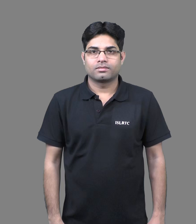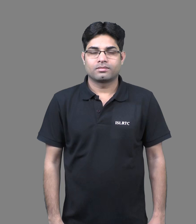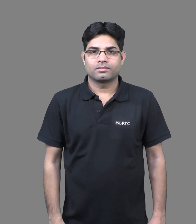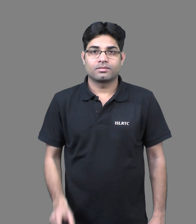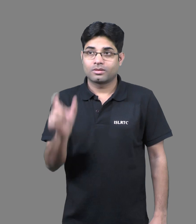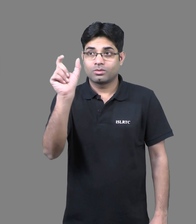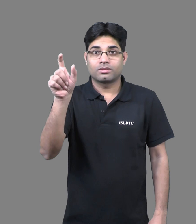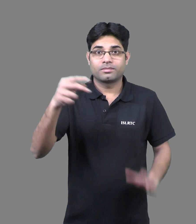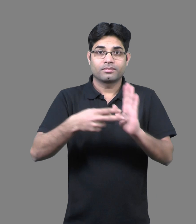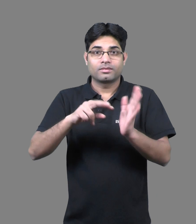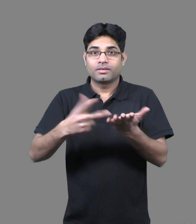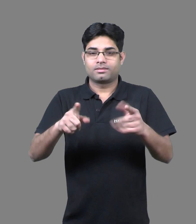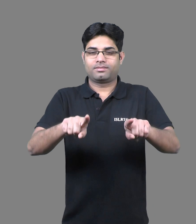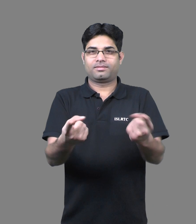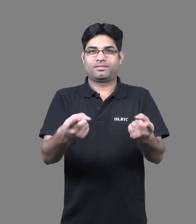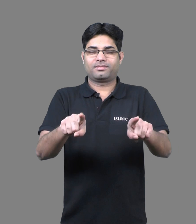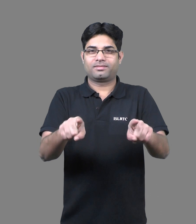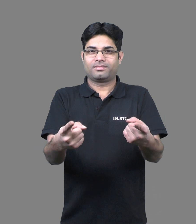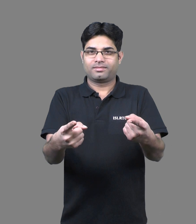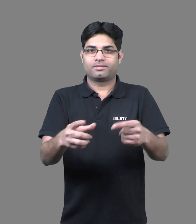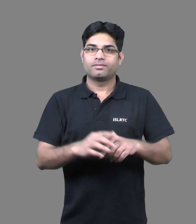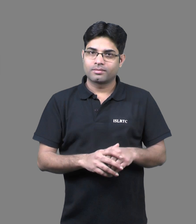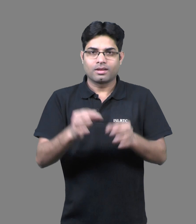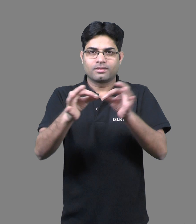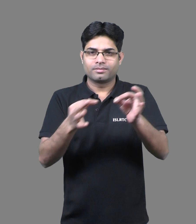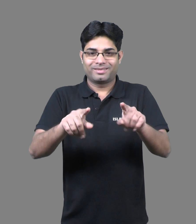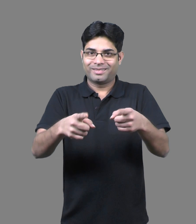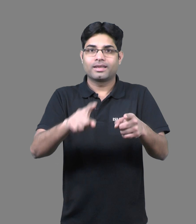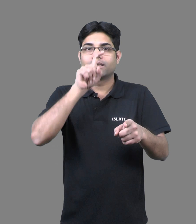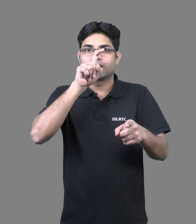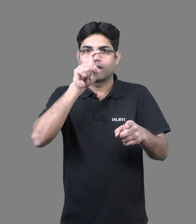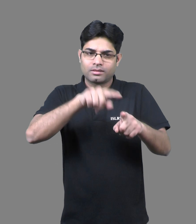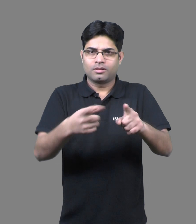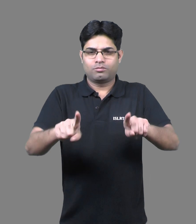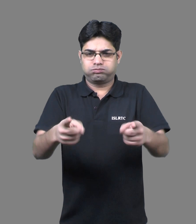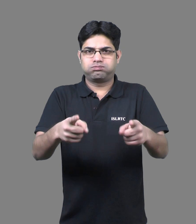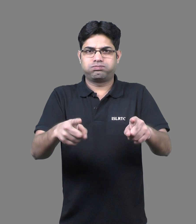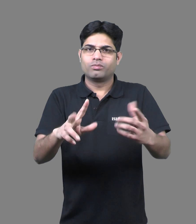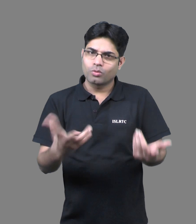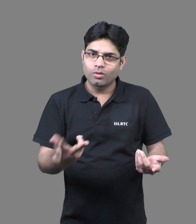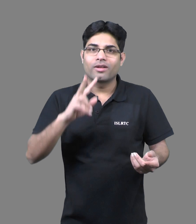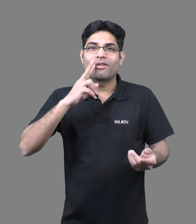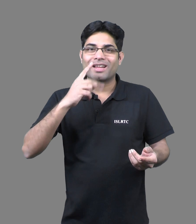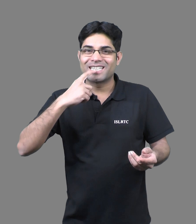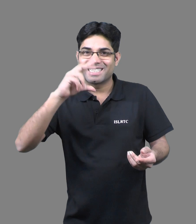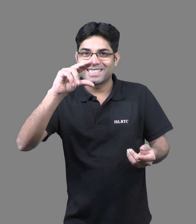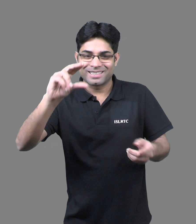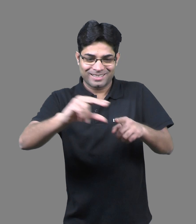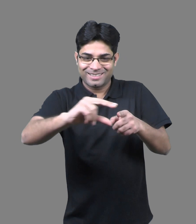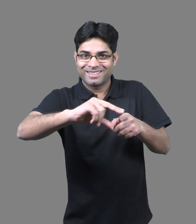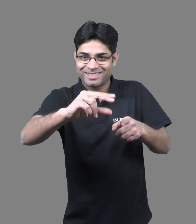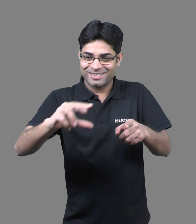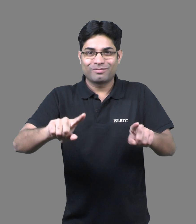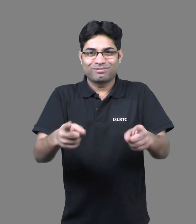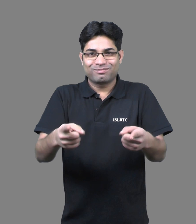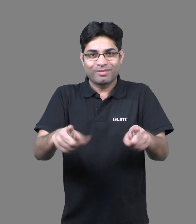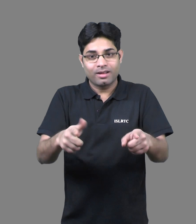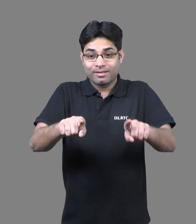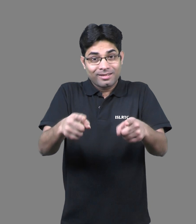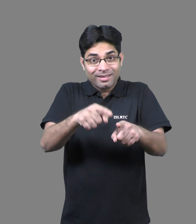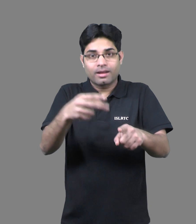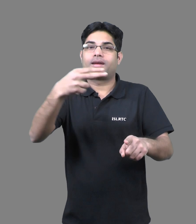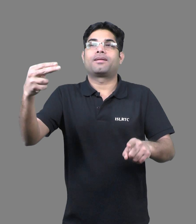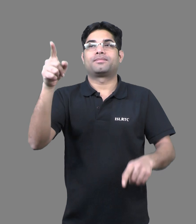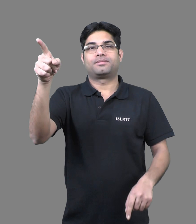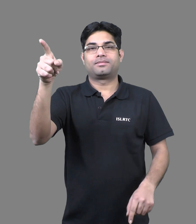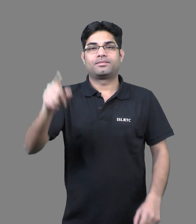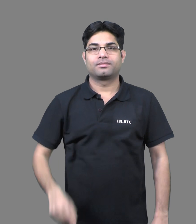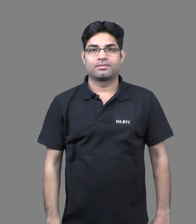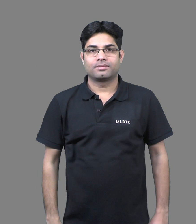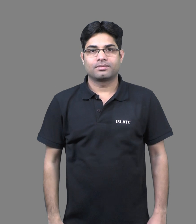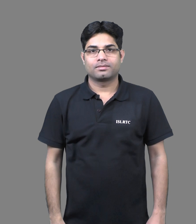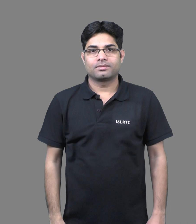Grill Grilling Barbeque